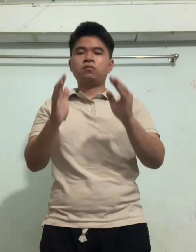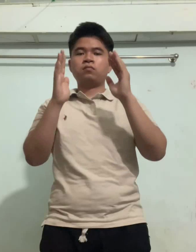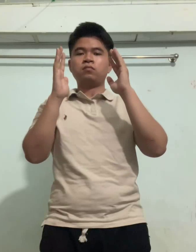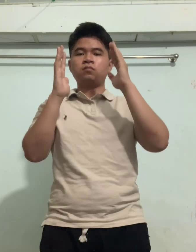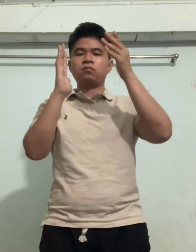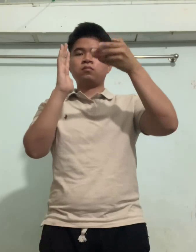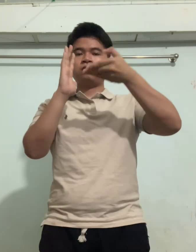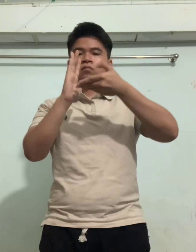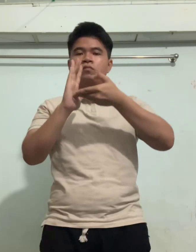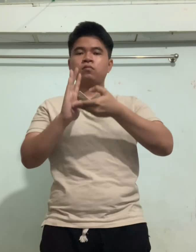gioi thieu